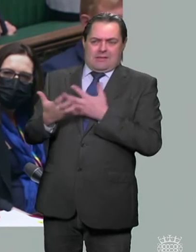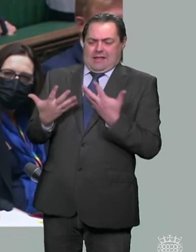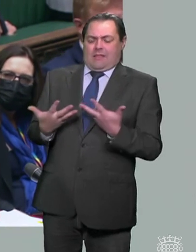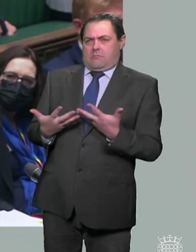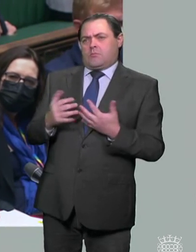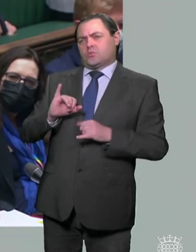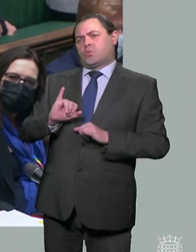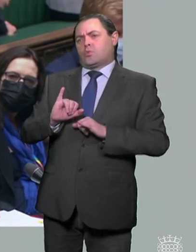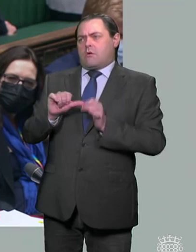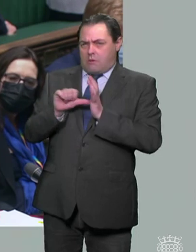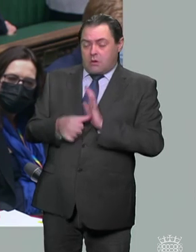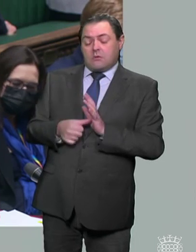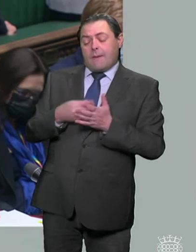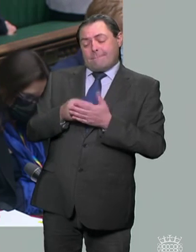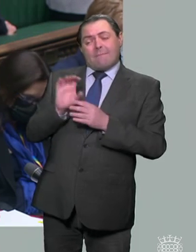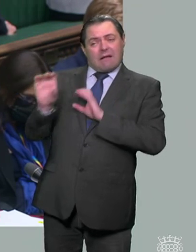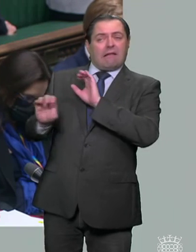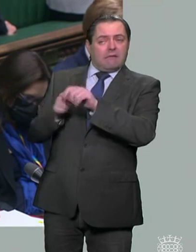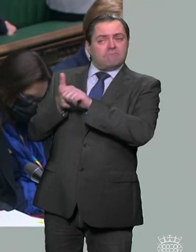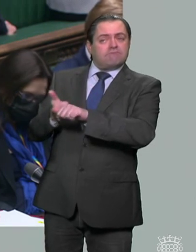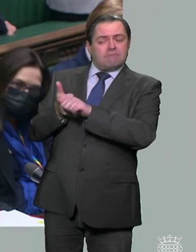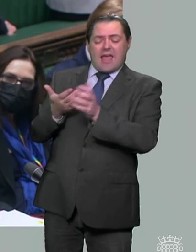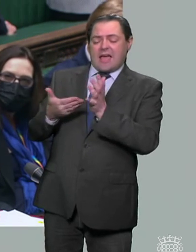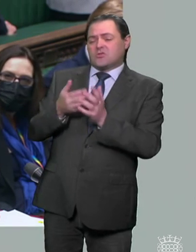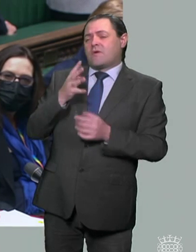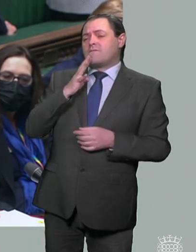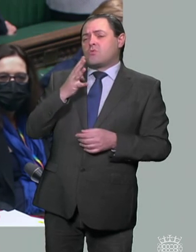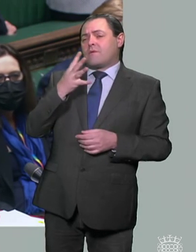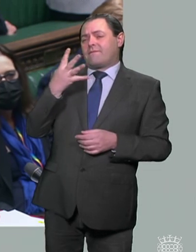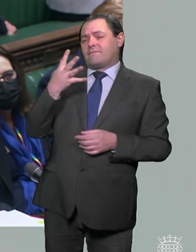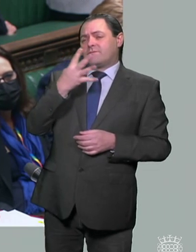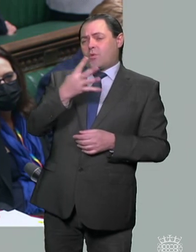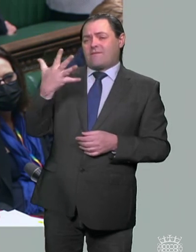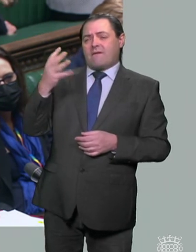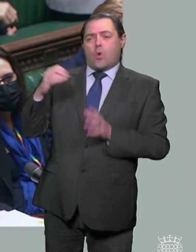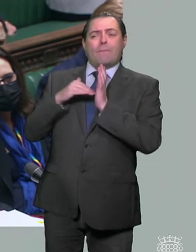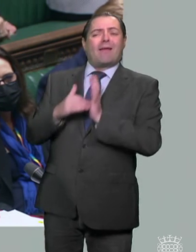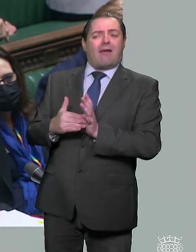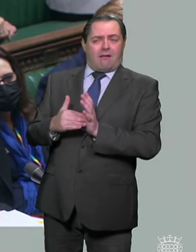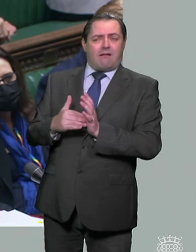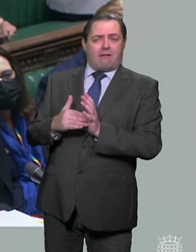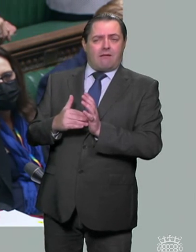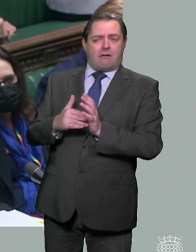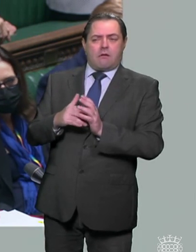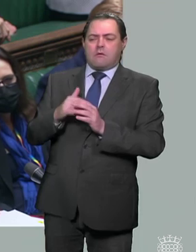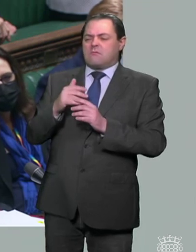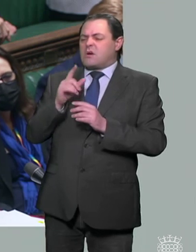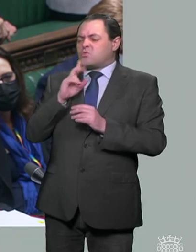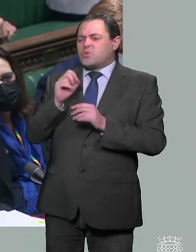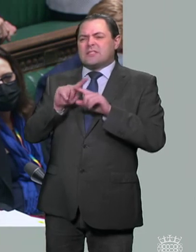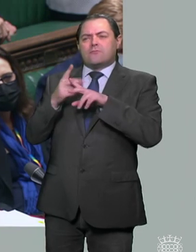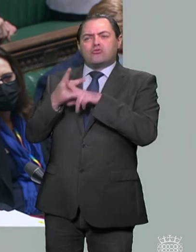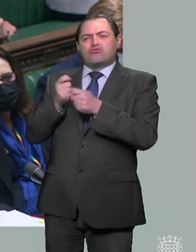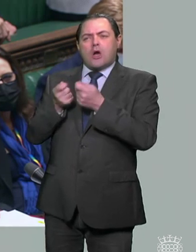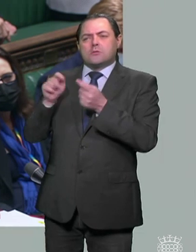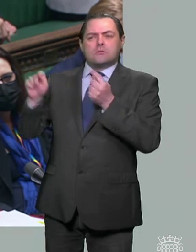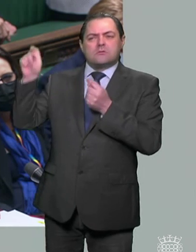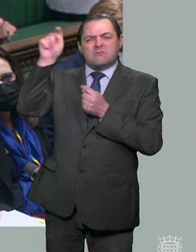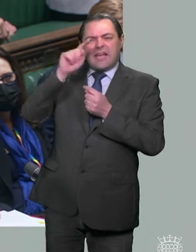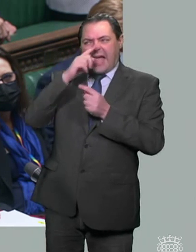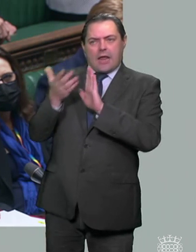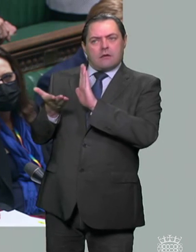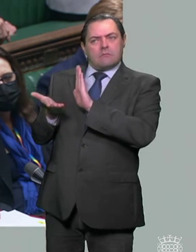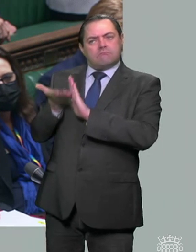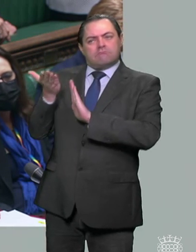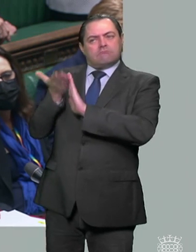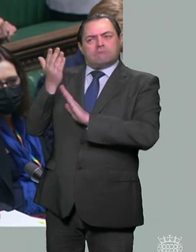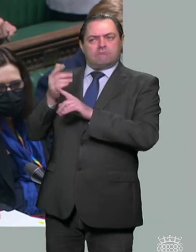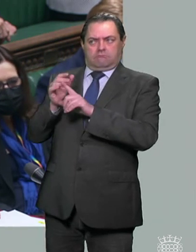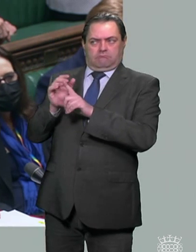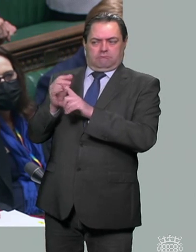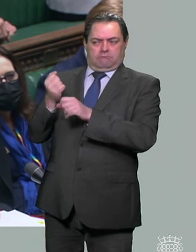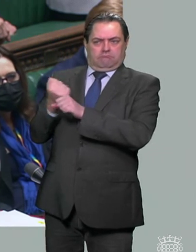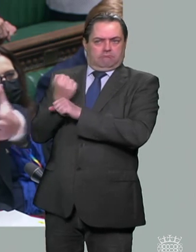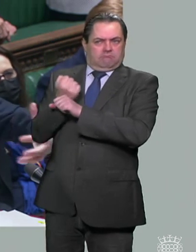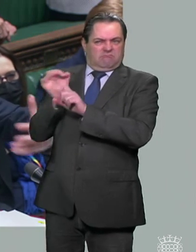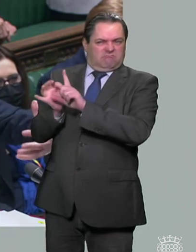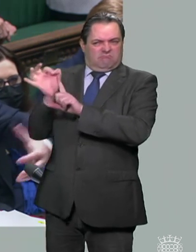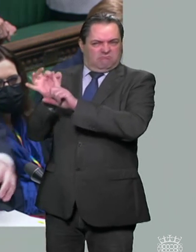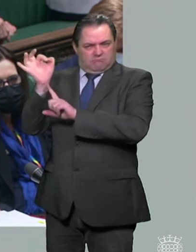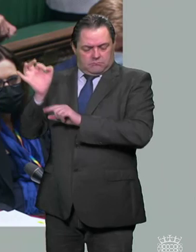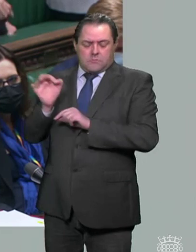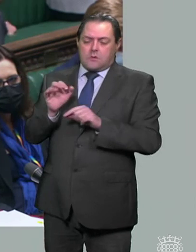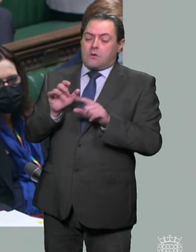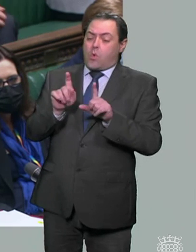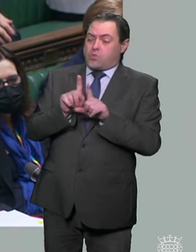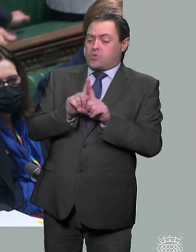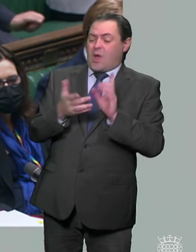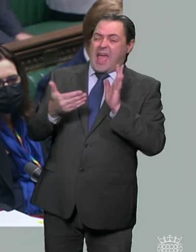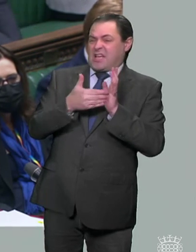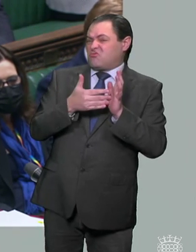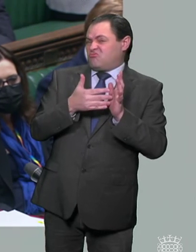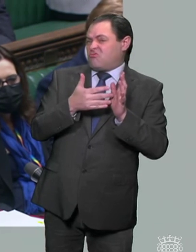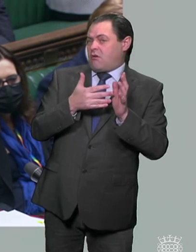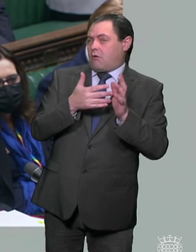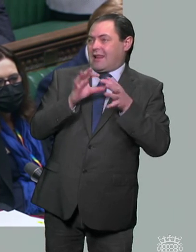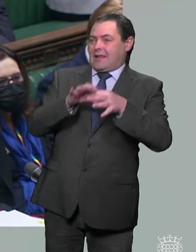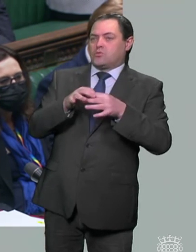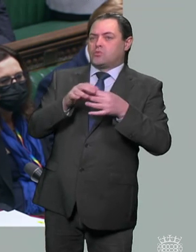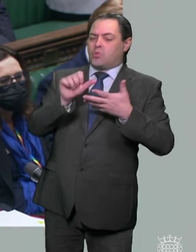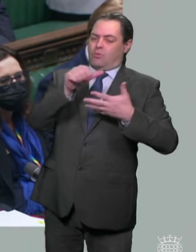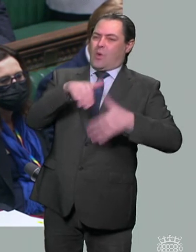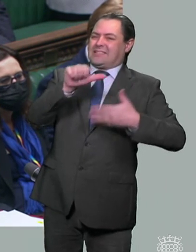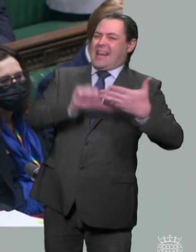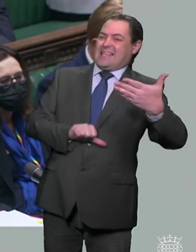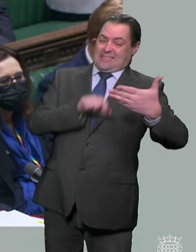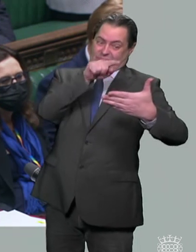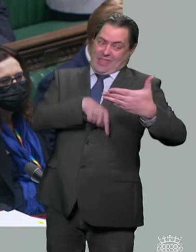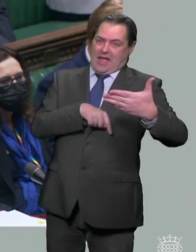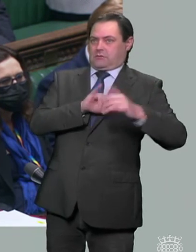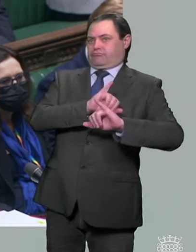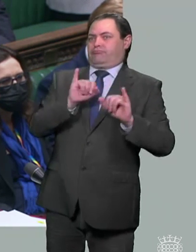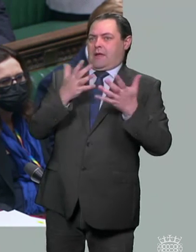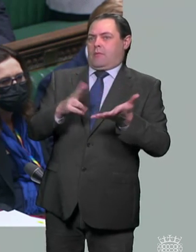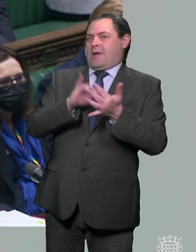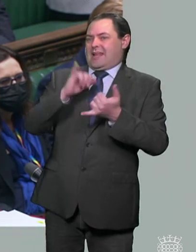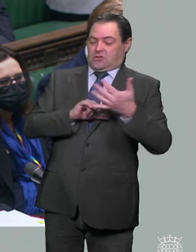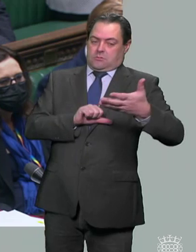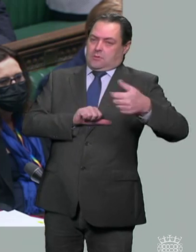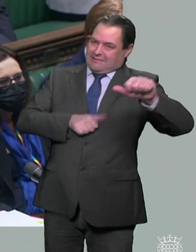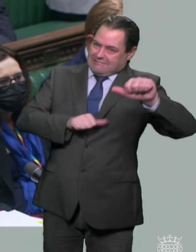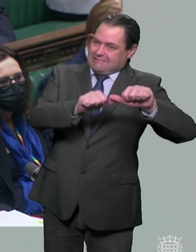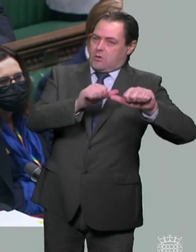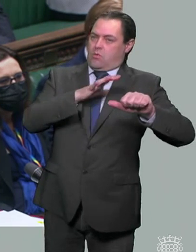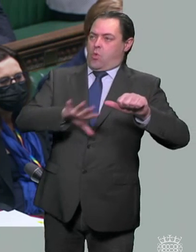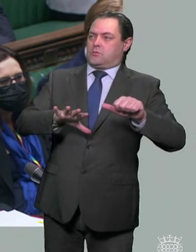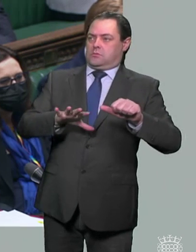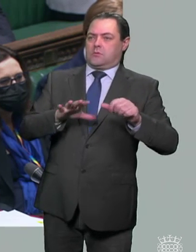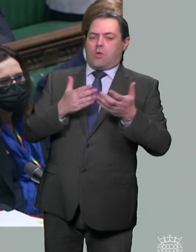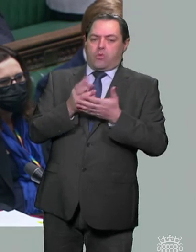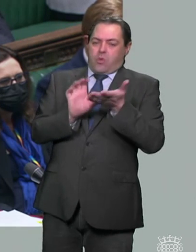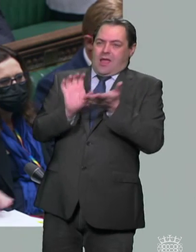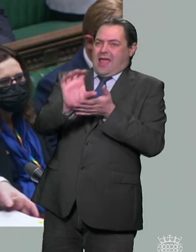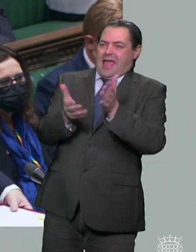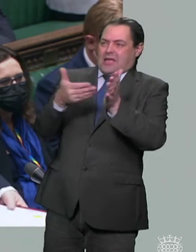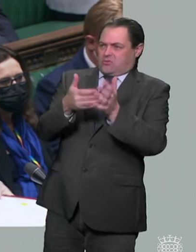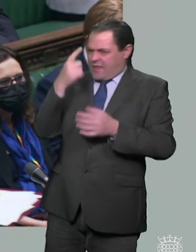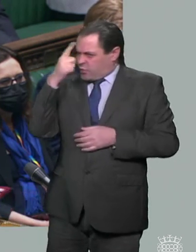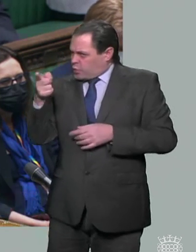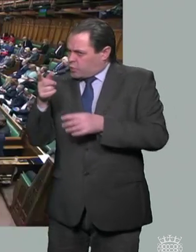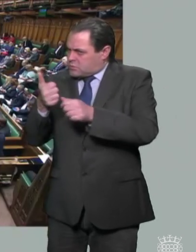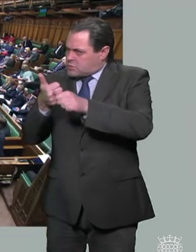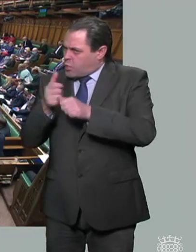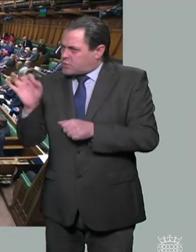We are supporting them with more cash. Another £450 million was awarded to 120 trusts to upgrade their facilities, and as the right honourable Gentleman knows, we are putting another £36 billion into dealing with the backlog, which is fundamentally affecting the NHS so badly at the moment, through the levy that we have instituted, which I do not think he supported.